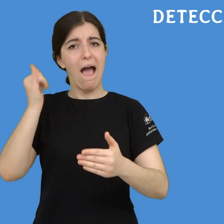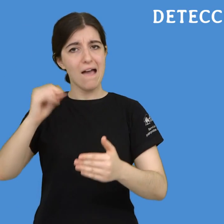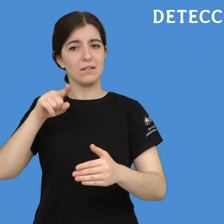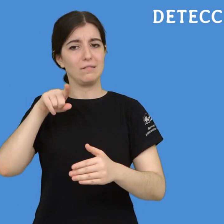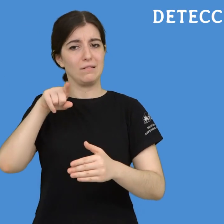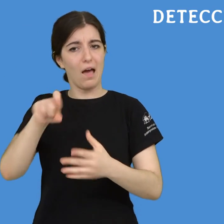cancer